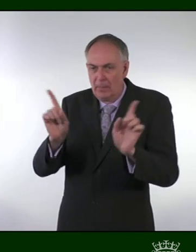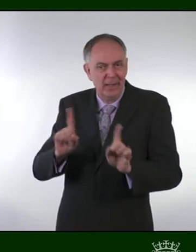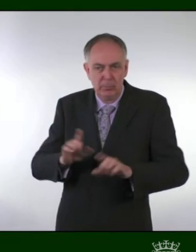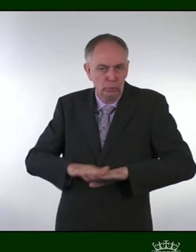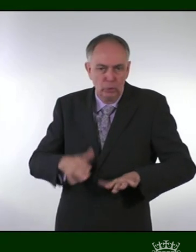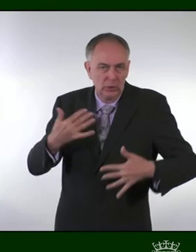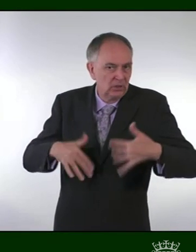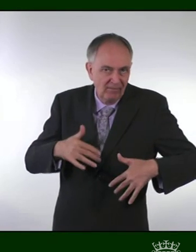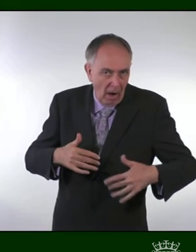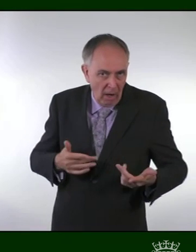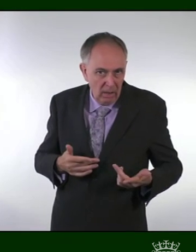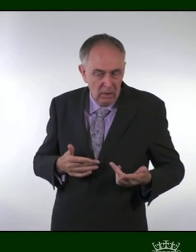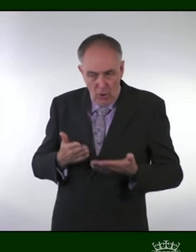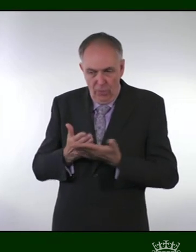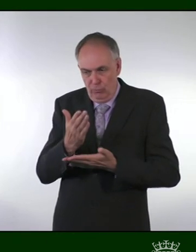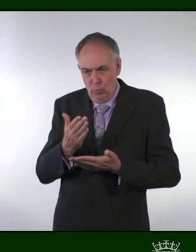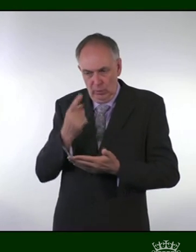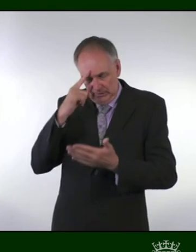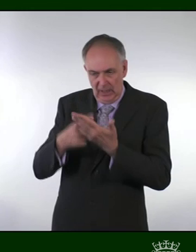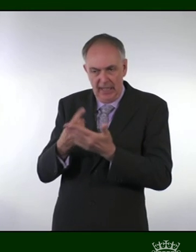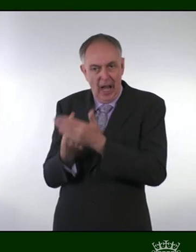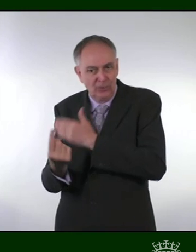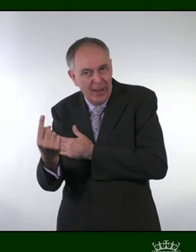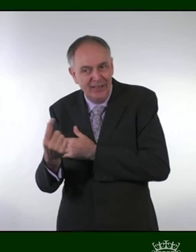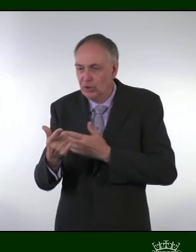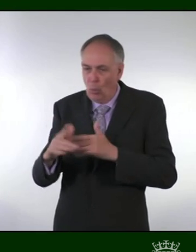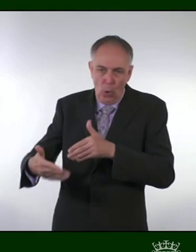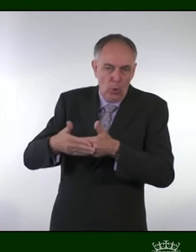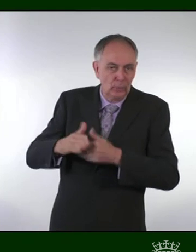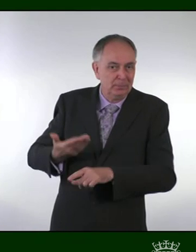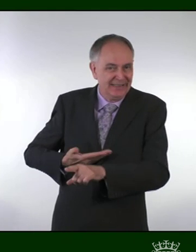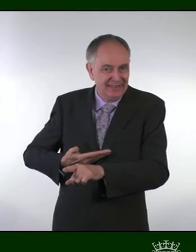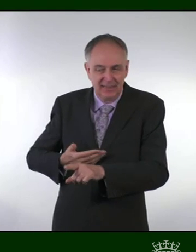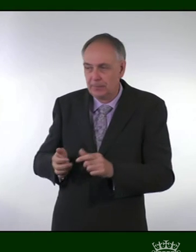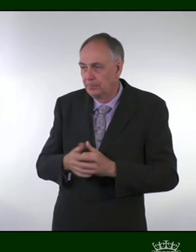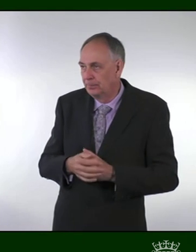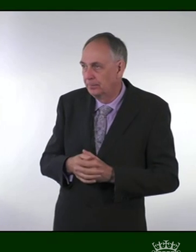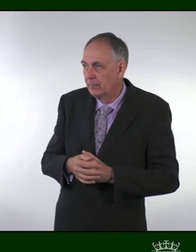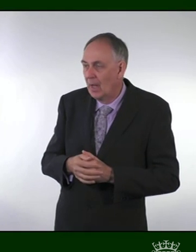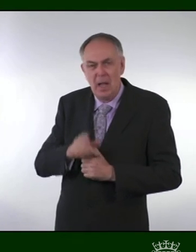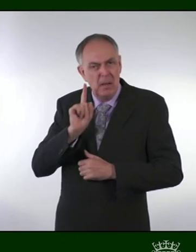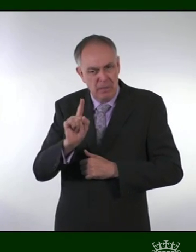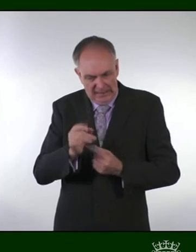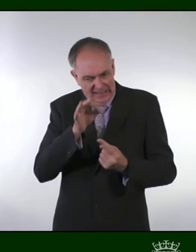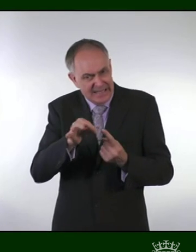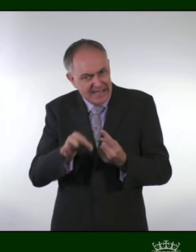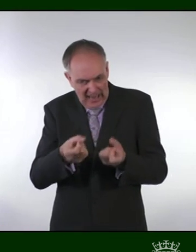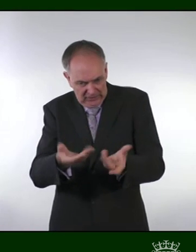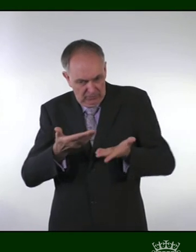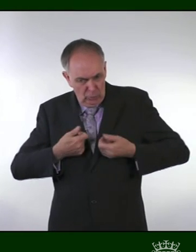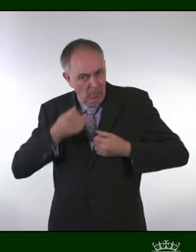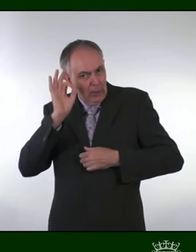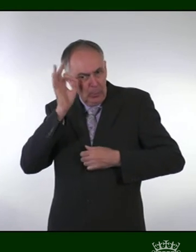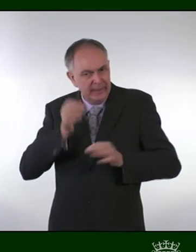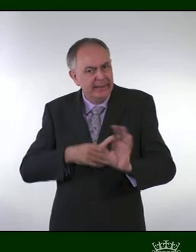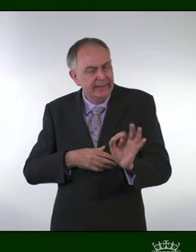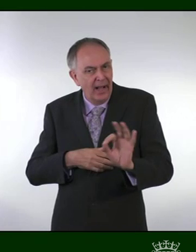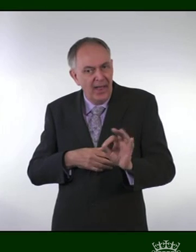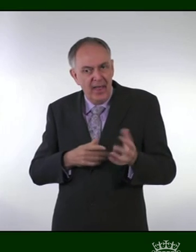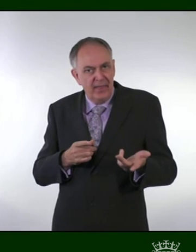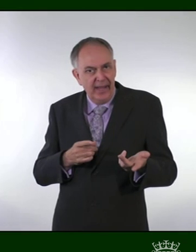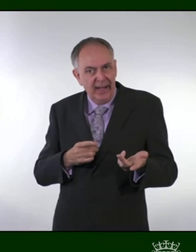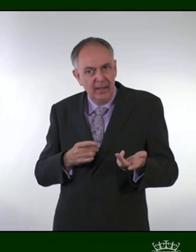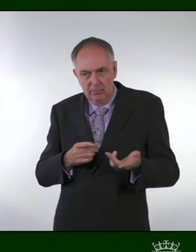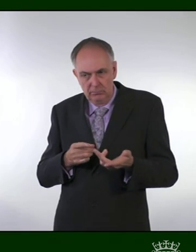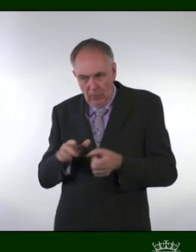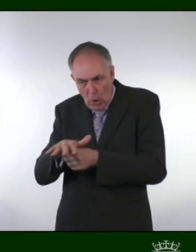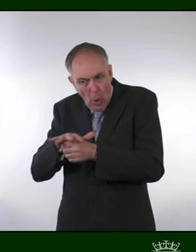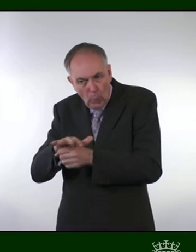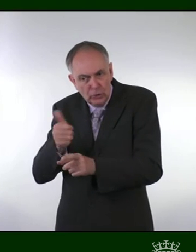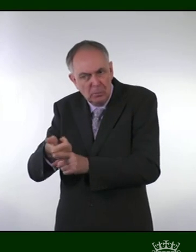677, c. 1307.]Last week, the Secretary of State for Business, Energy and Industrial Strategy was unable to give any details to my Committee at all about this vital future local support.